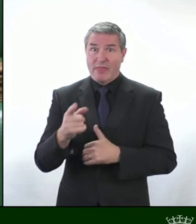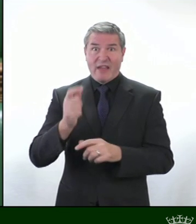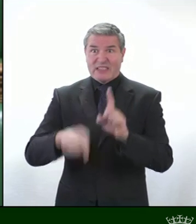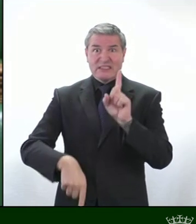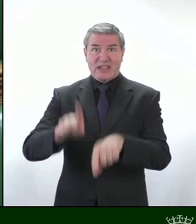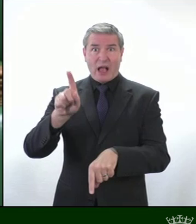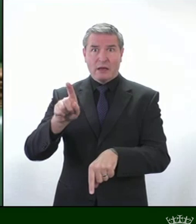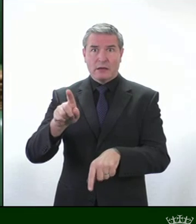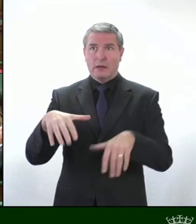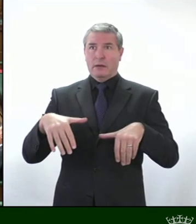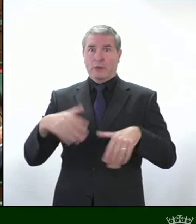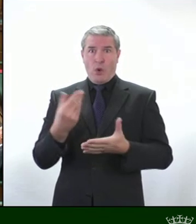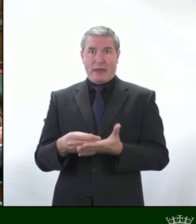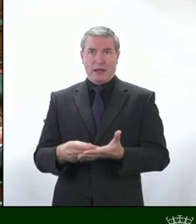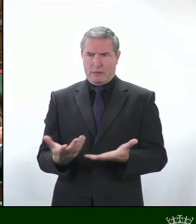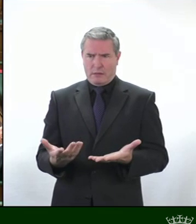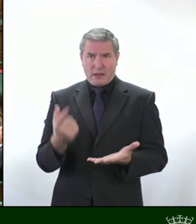They really need to hear from you.